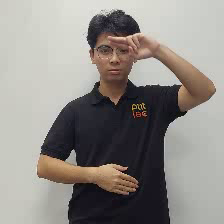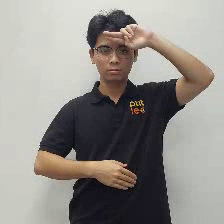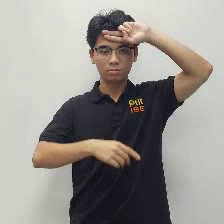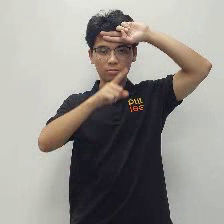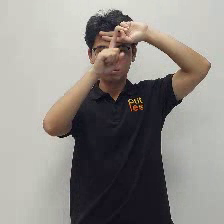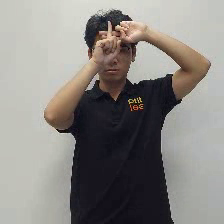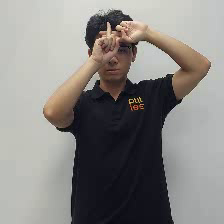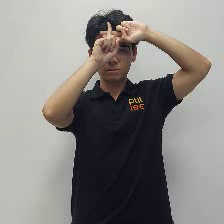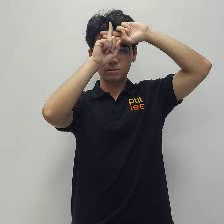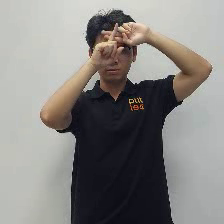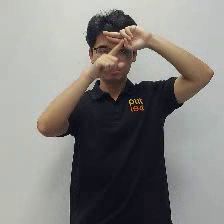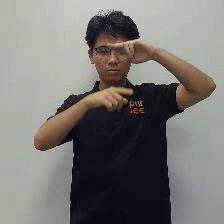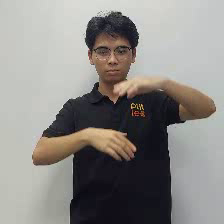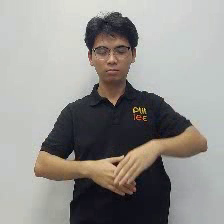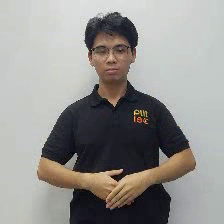Bệnh viện